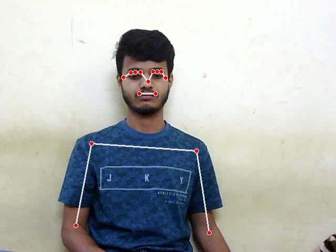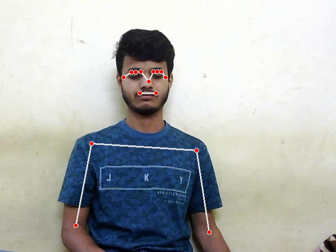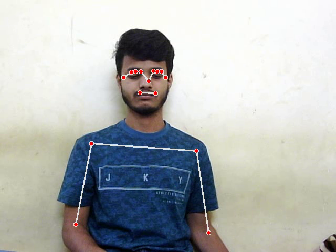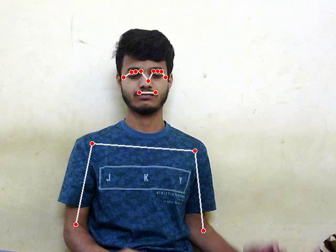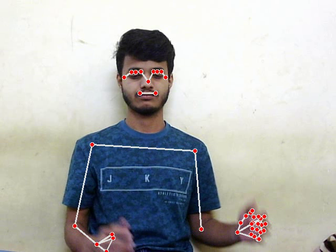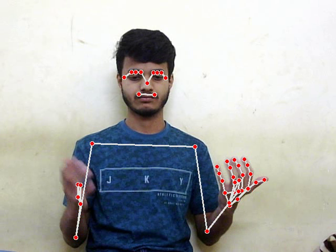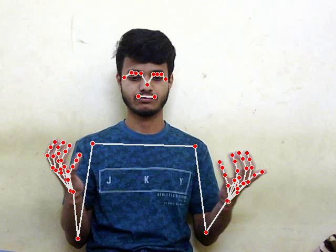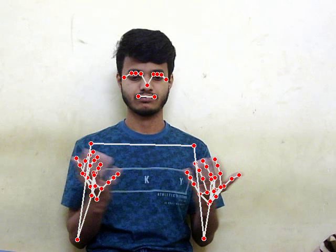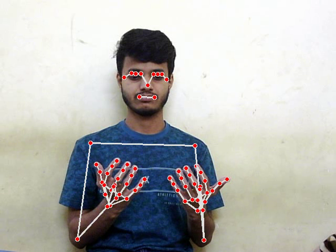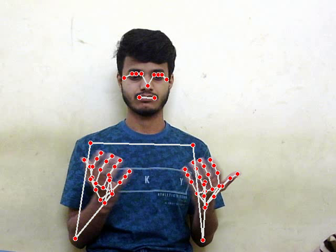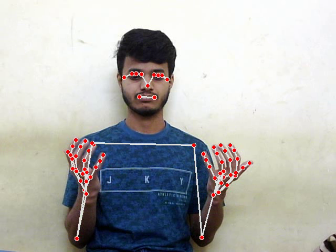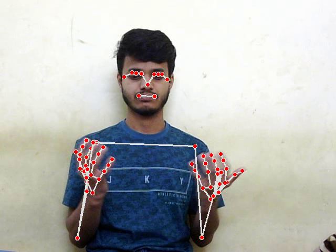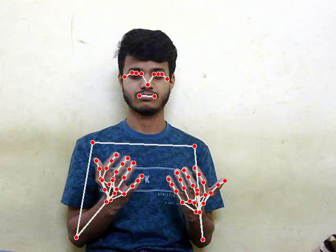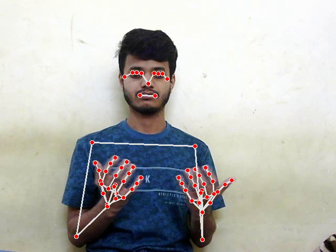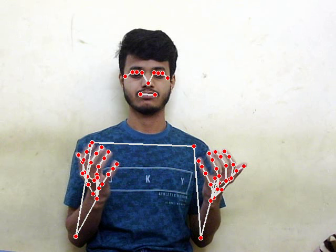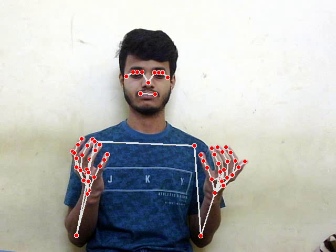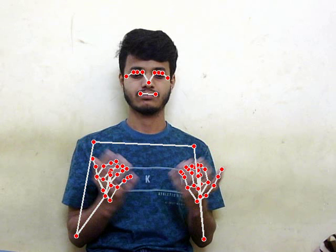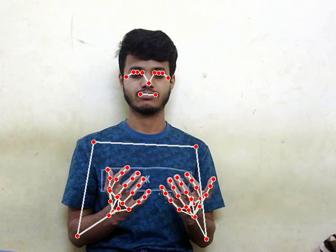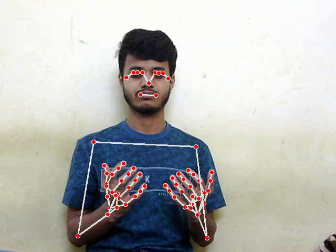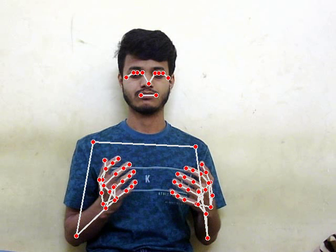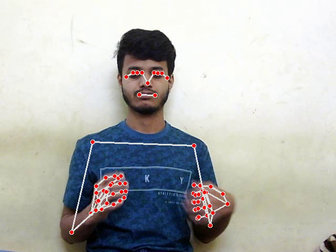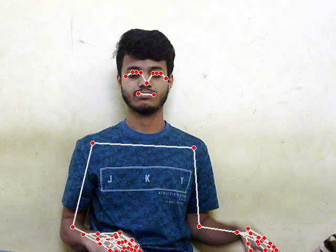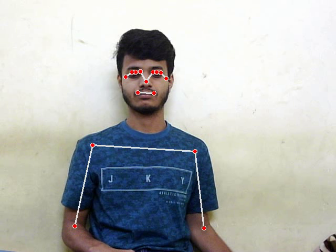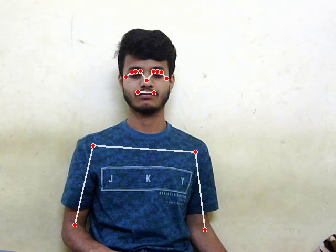what